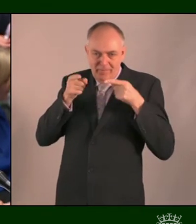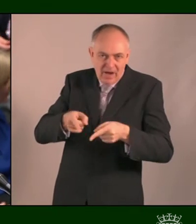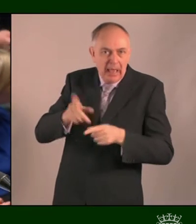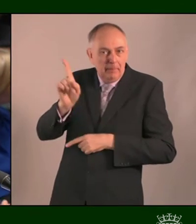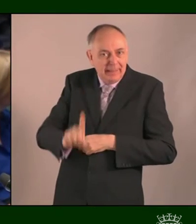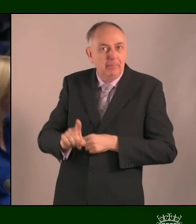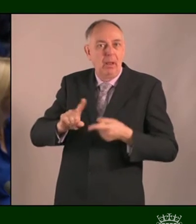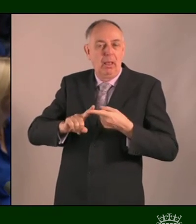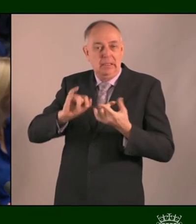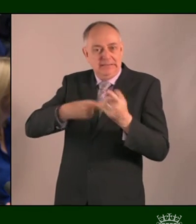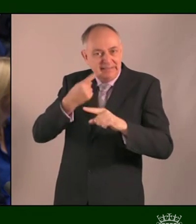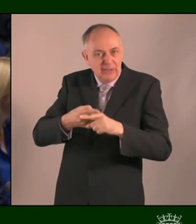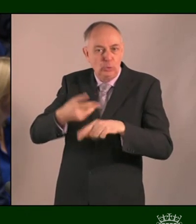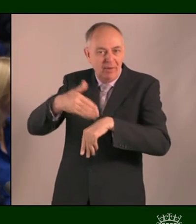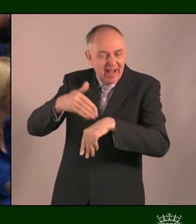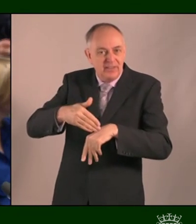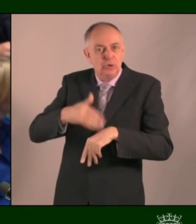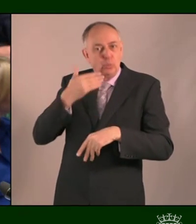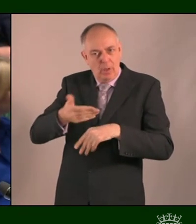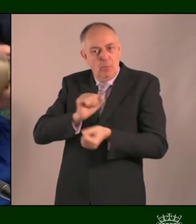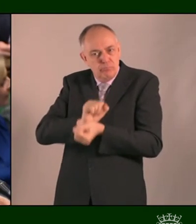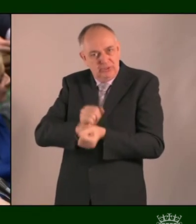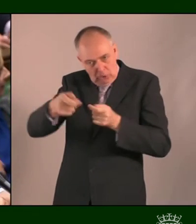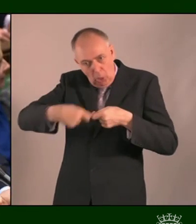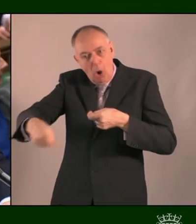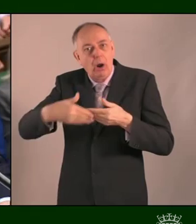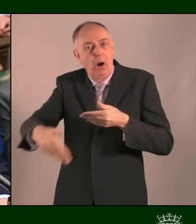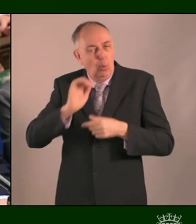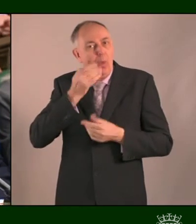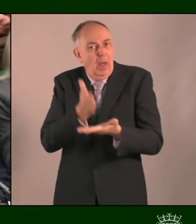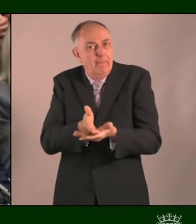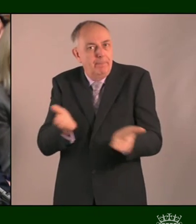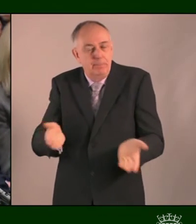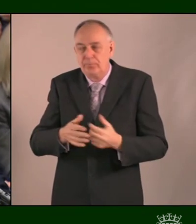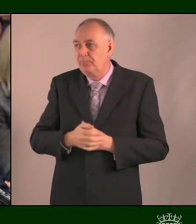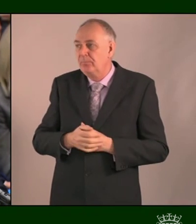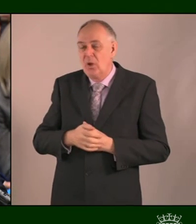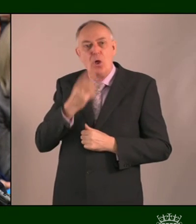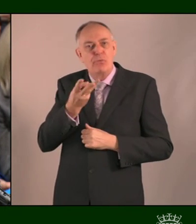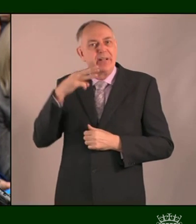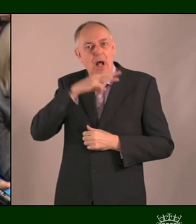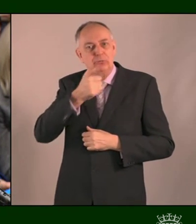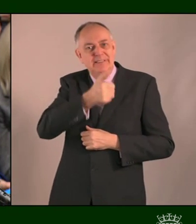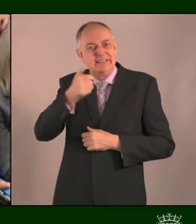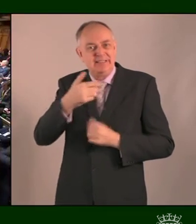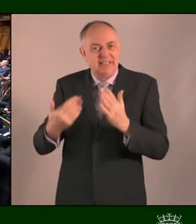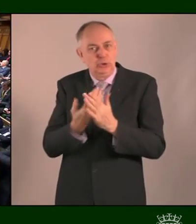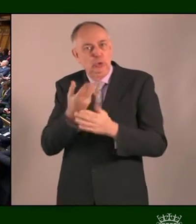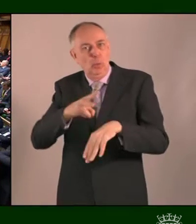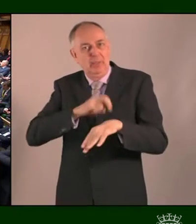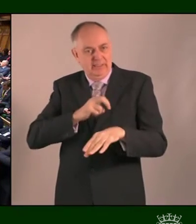I am delighted that the west midlands, thanks partly to my honourable Friend’s lobbying, is receiving another 366 police officers.